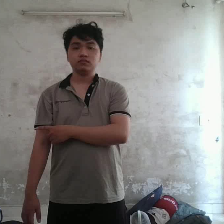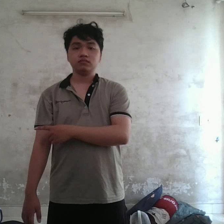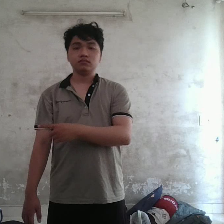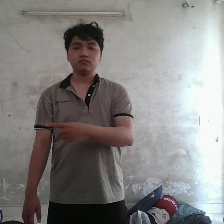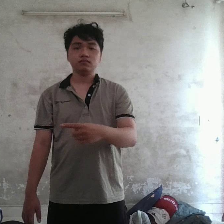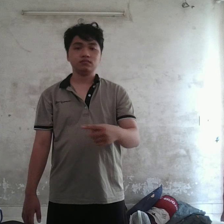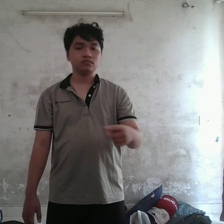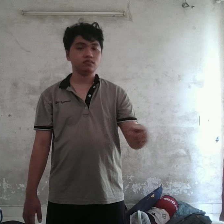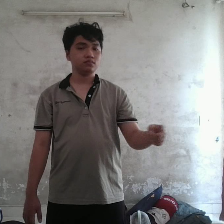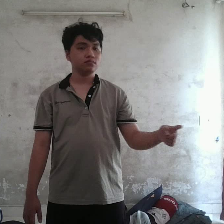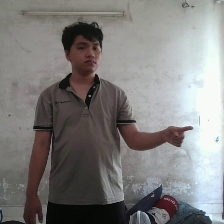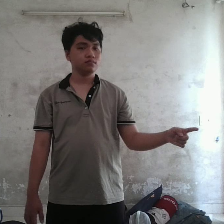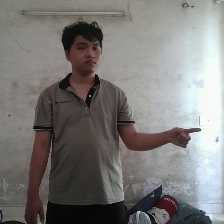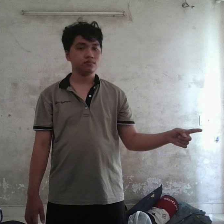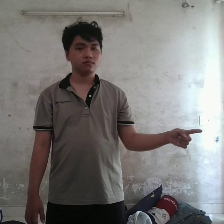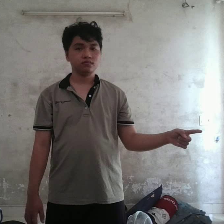cac ban